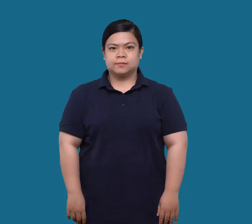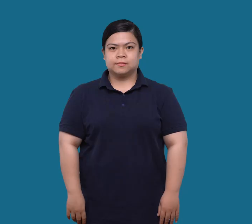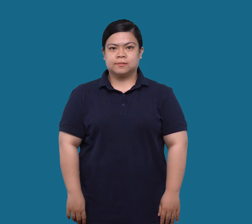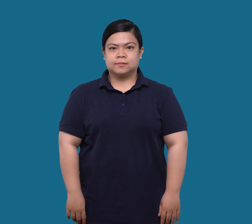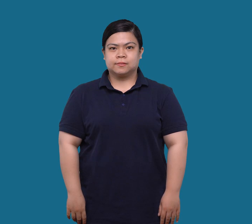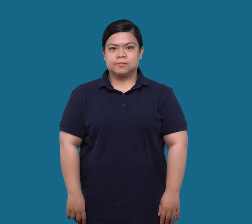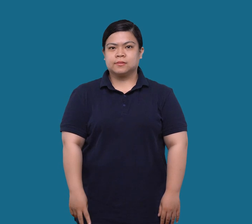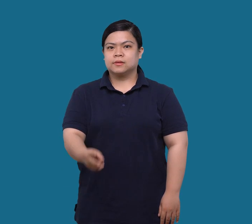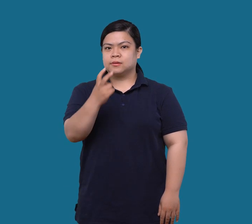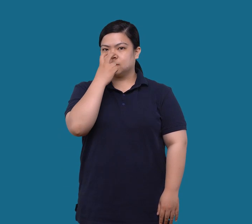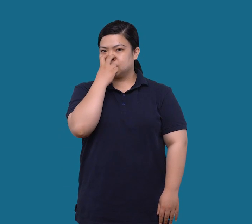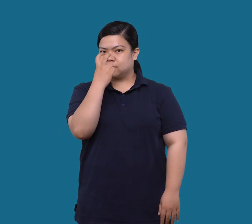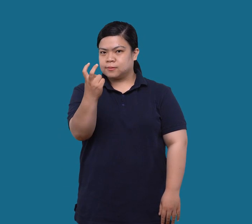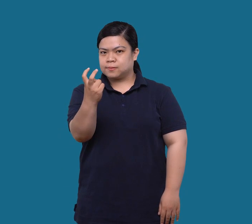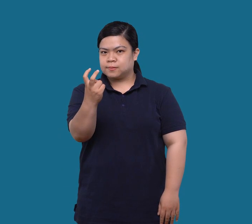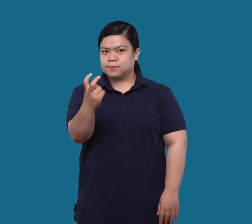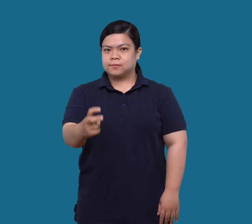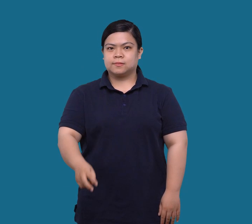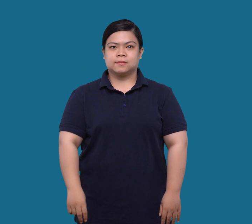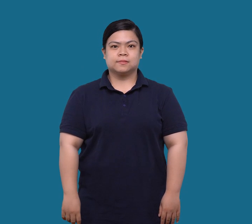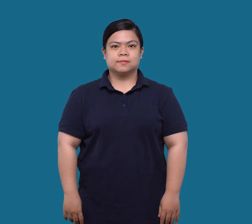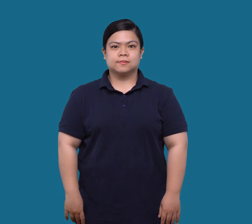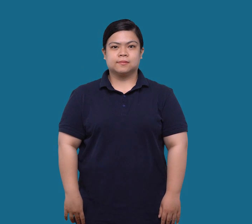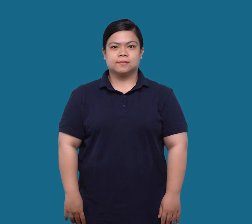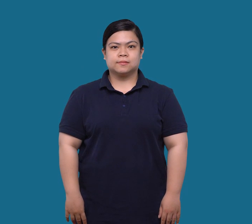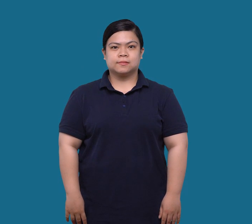xem